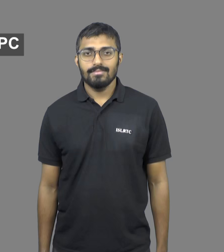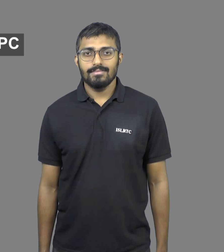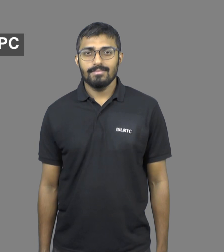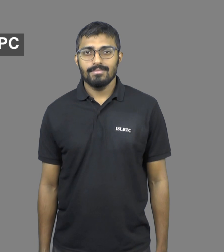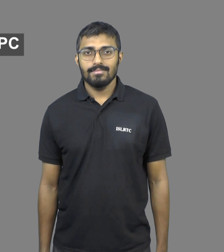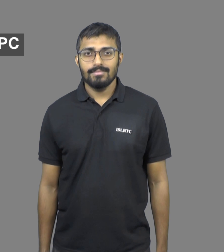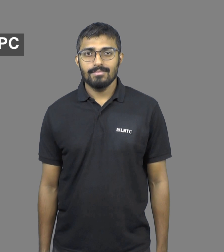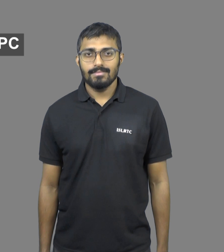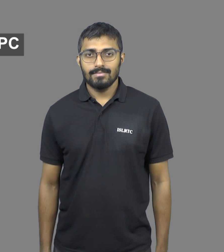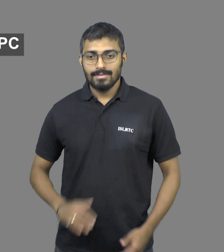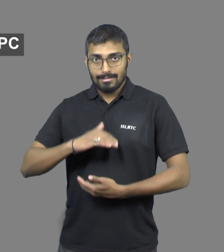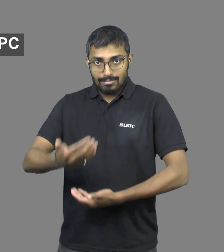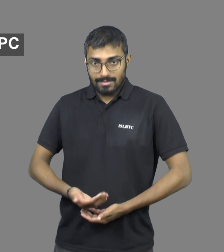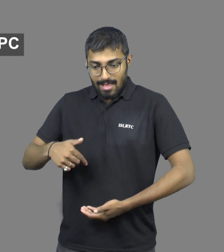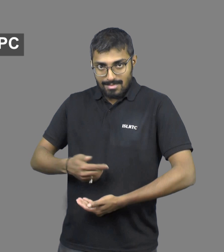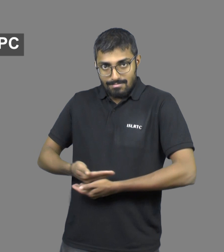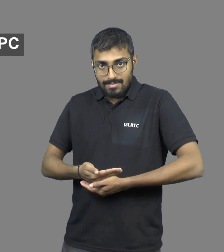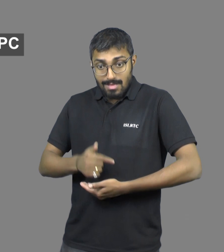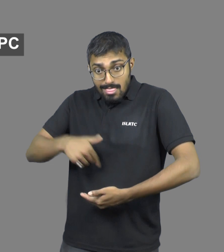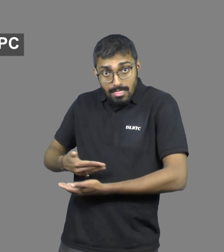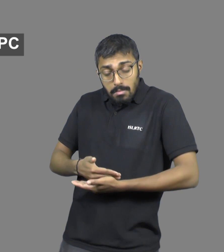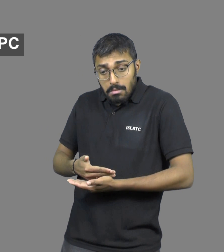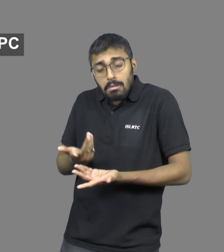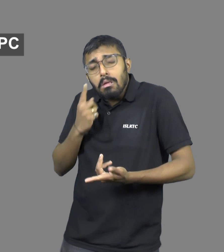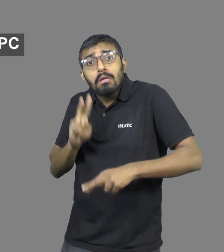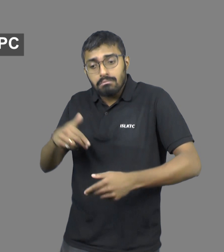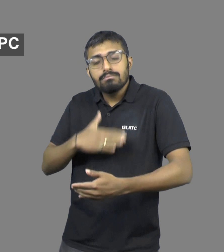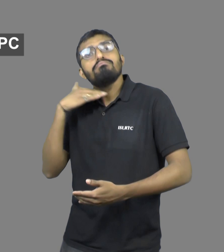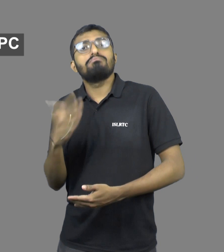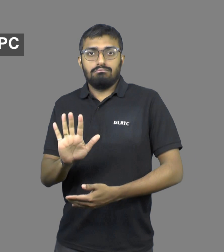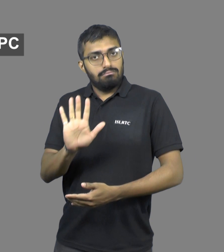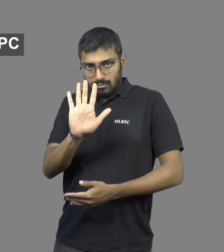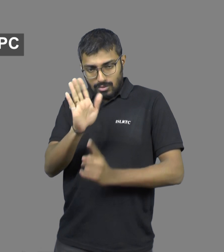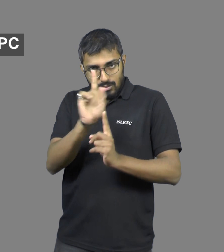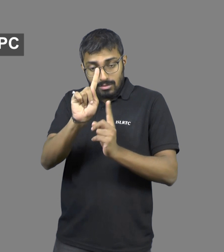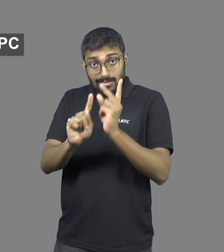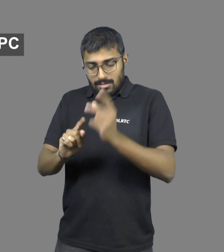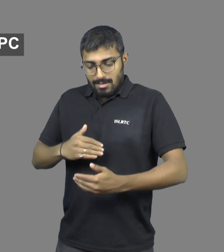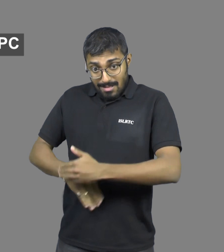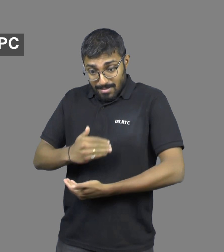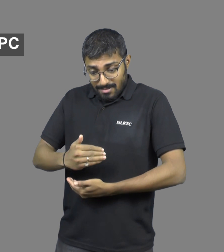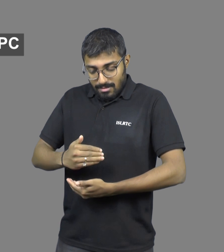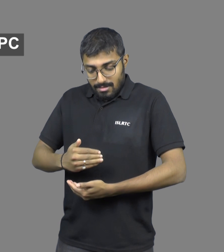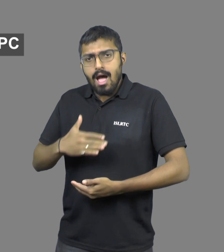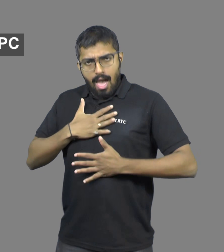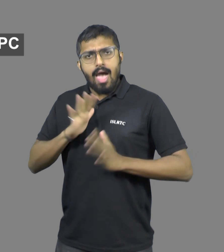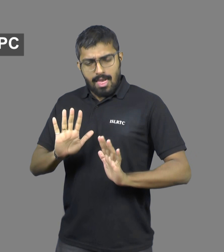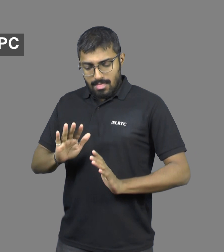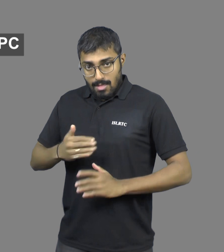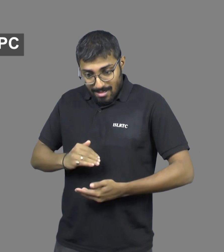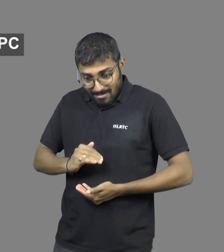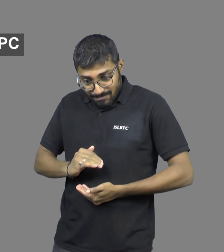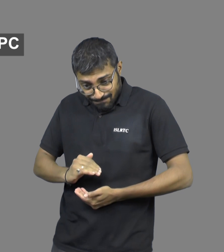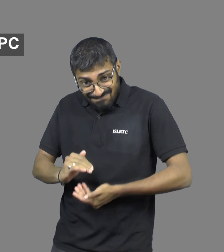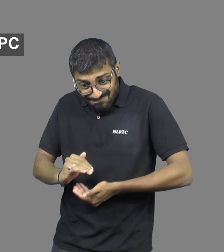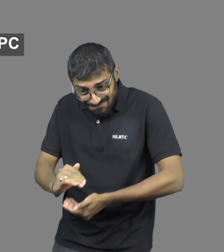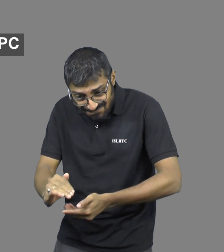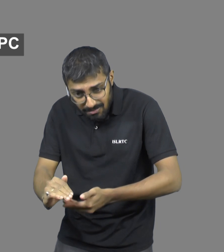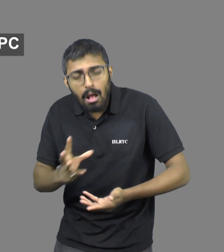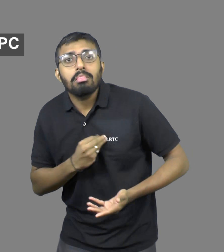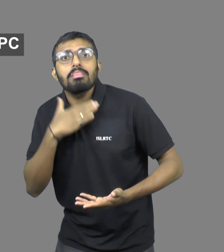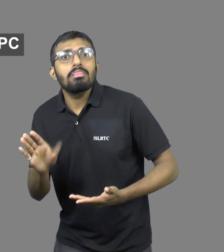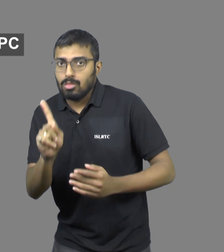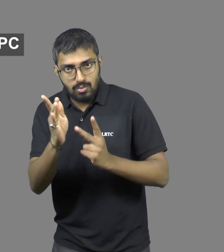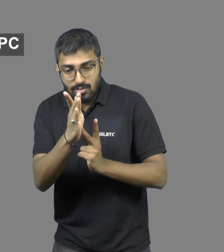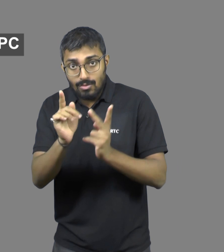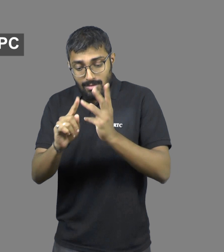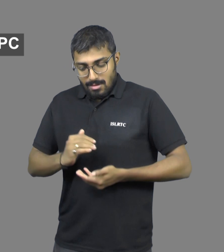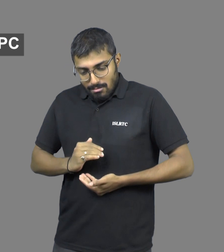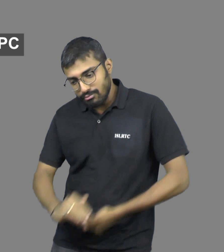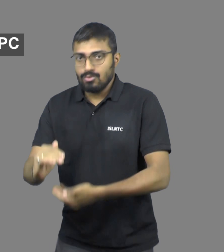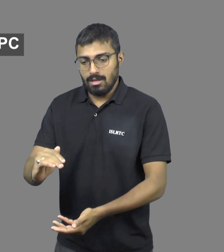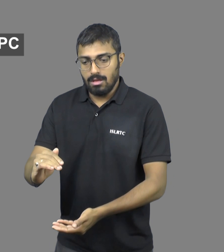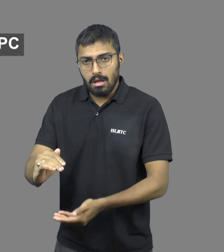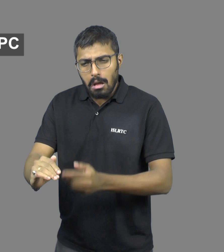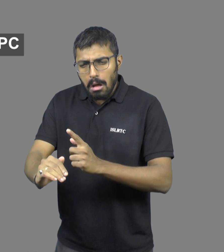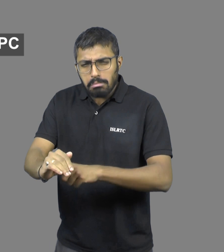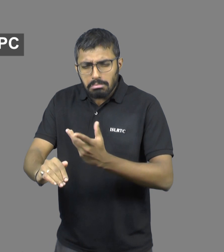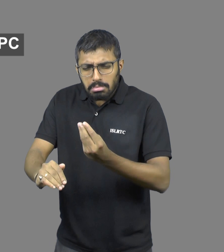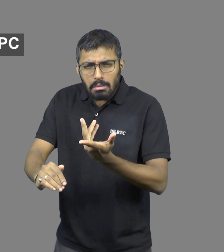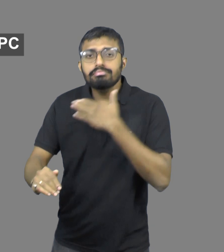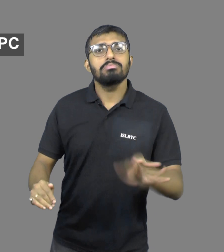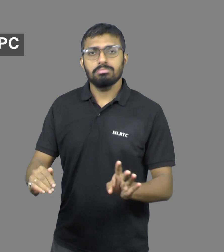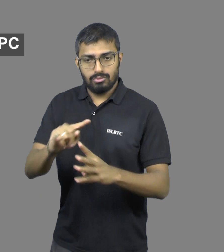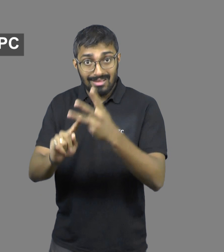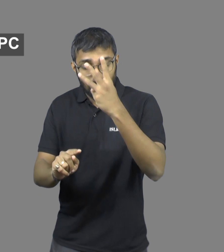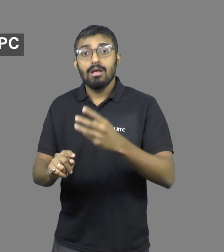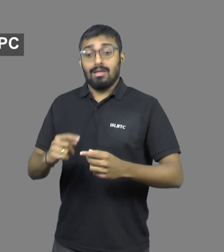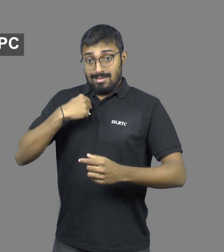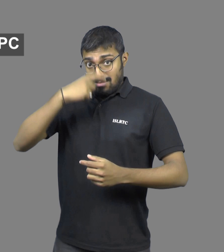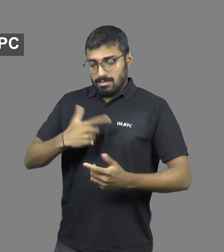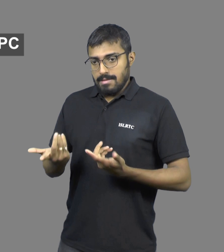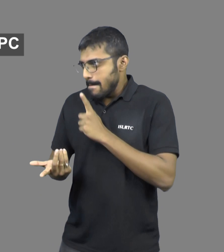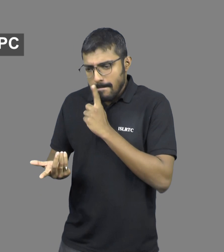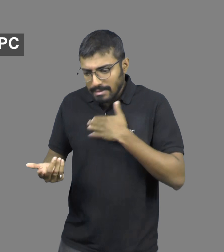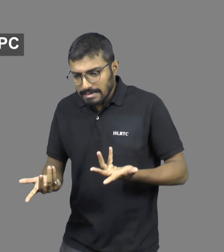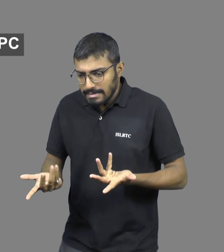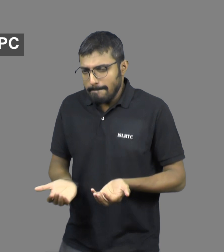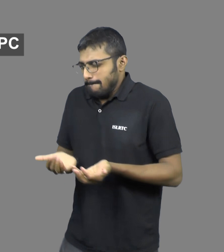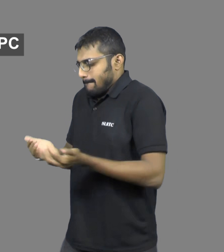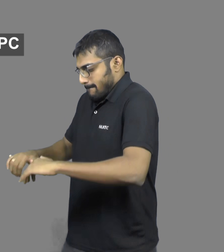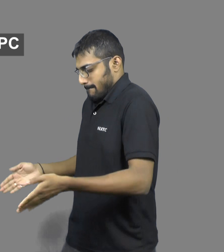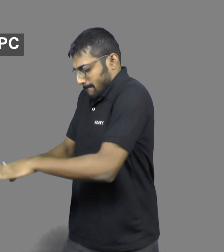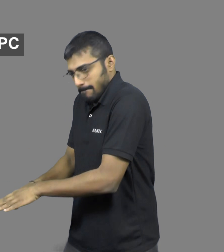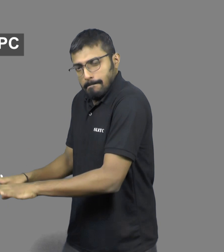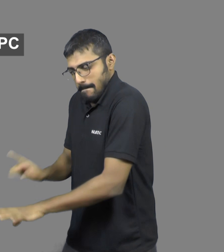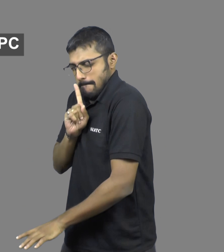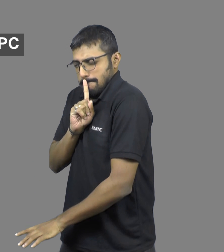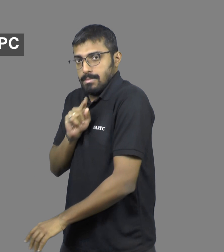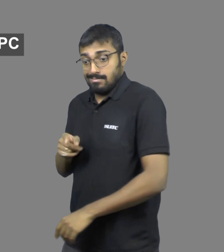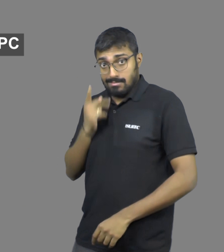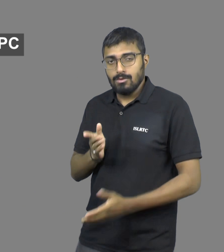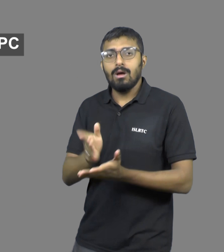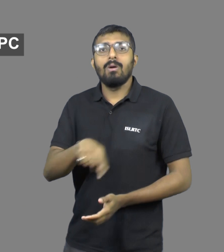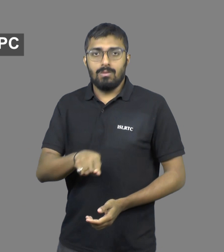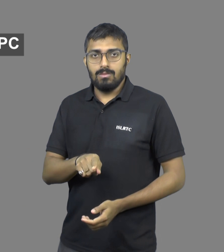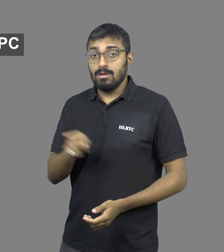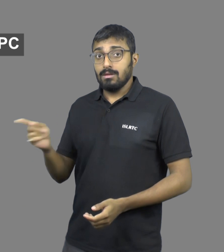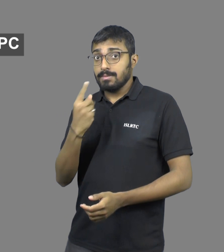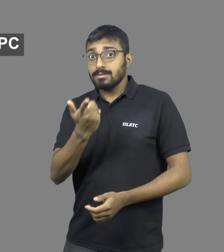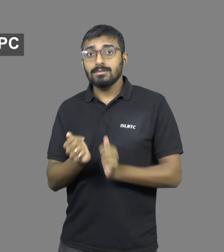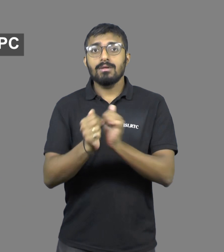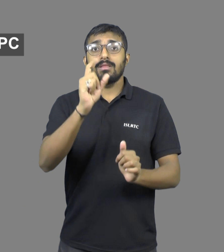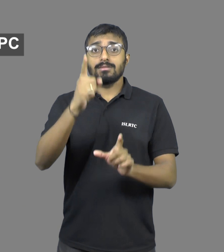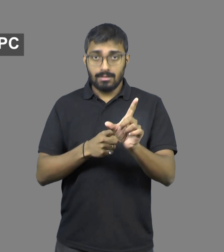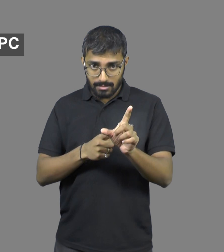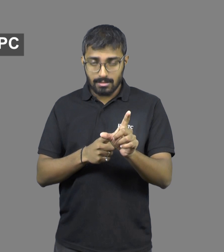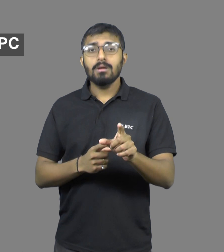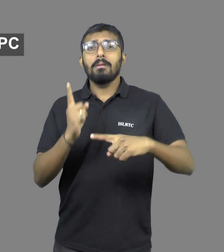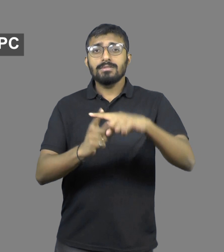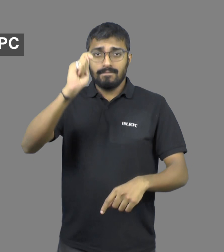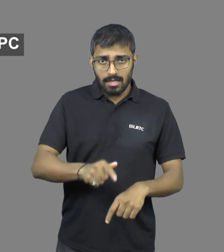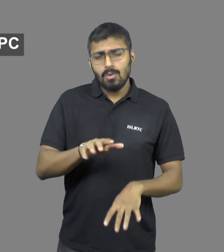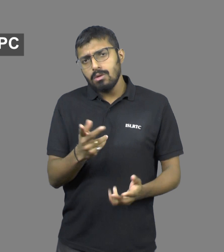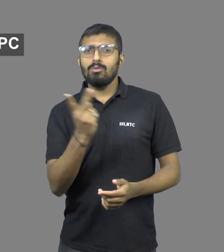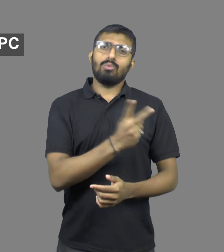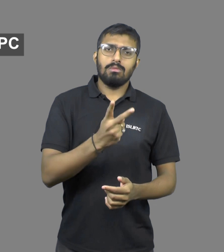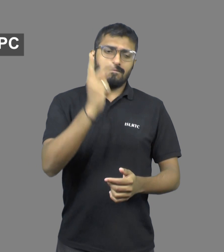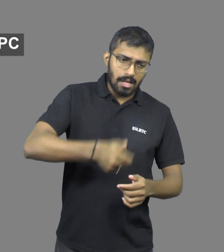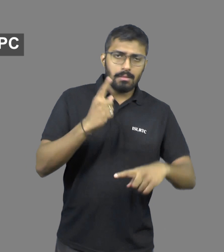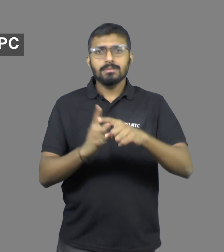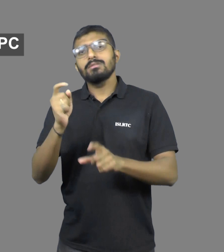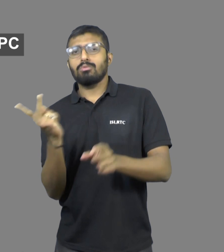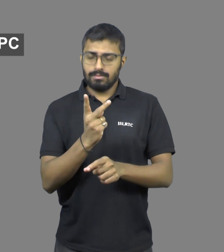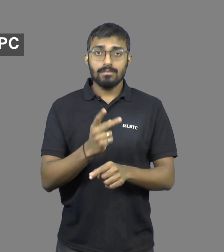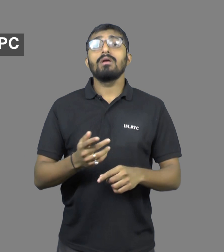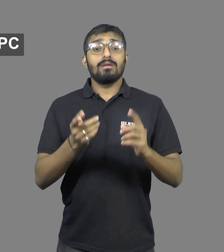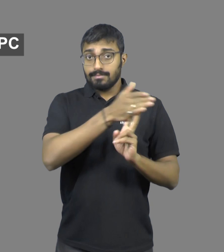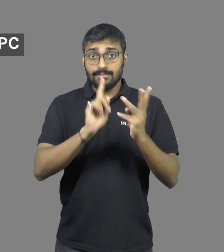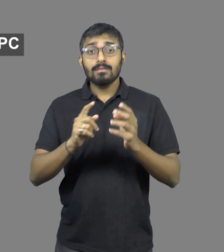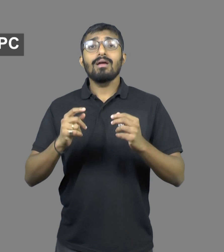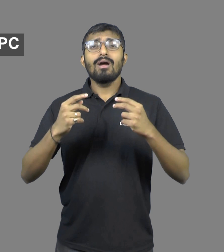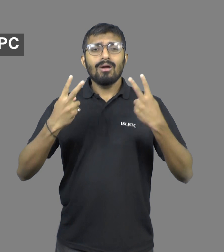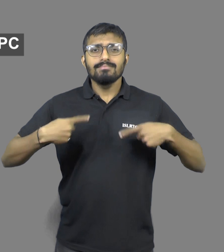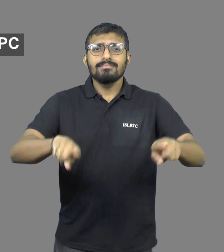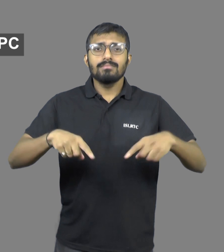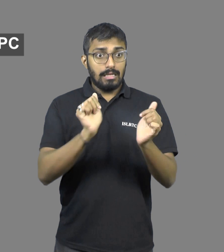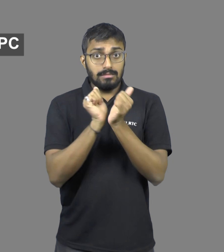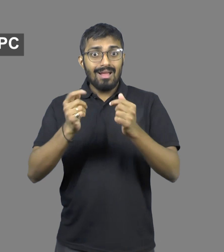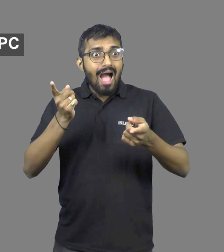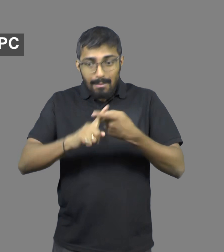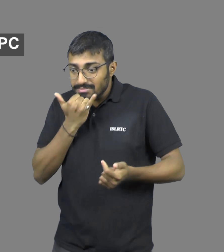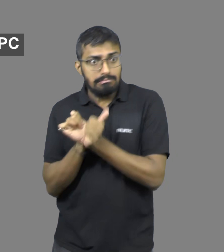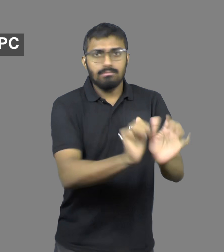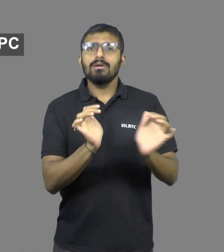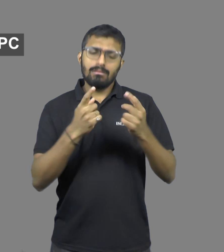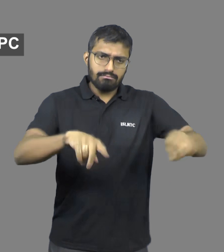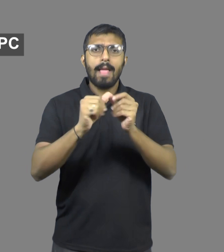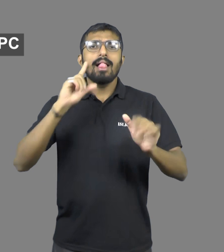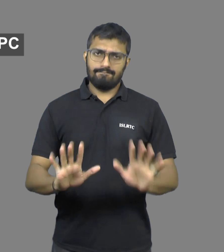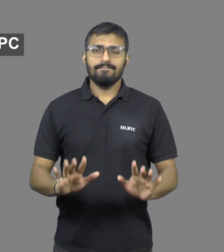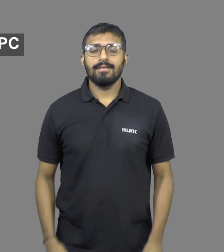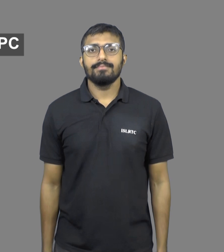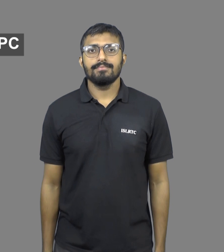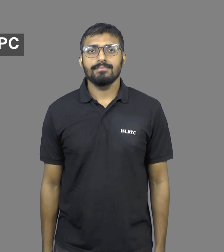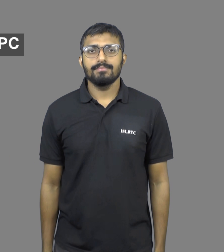Section 318 IPC